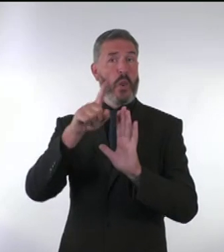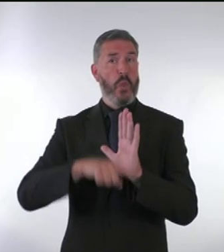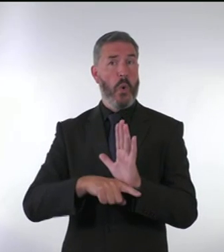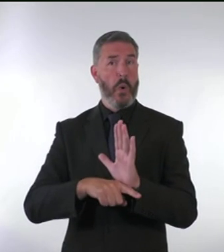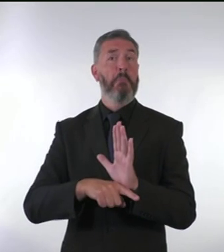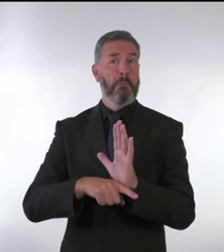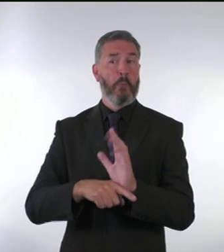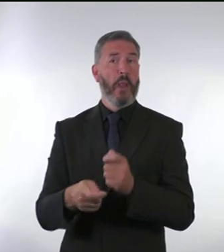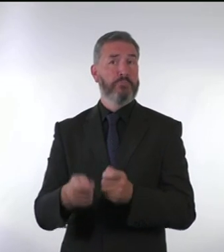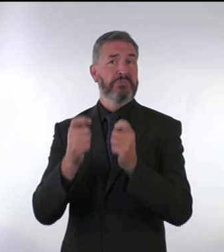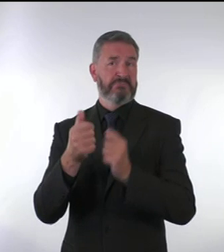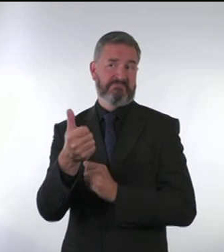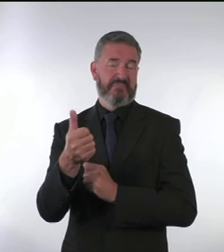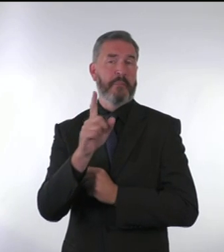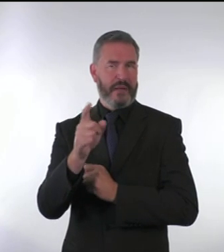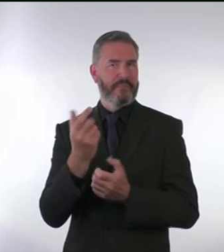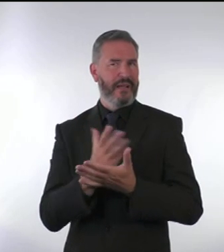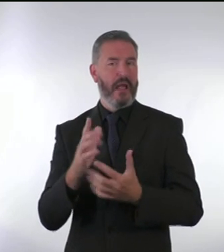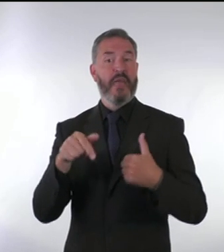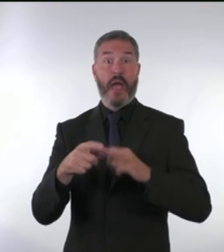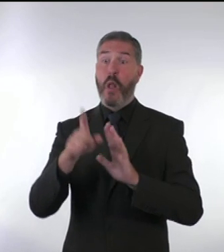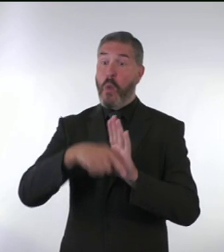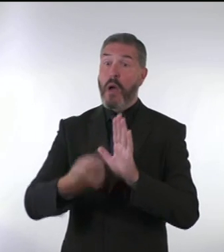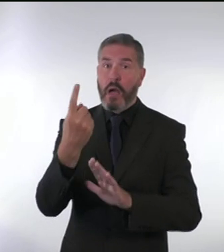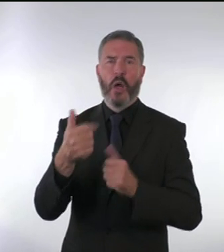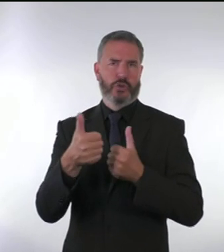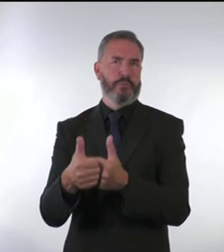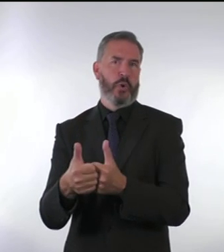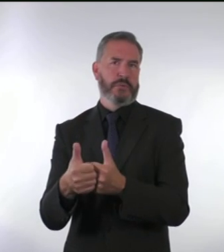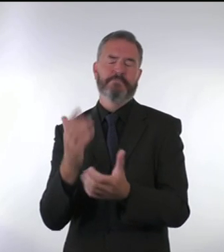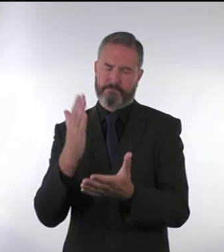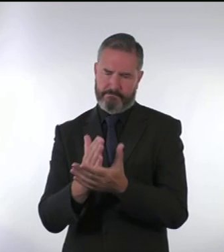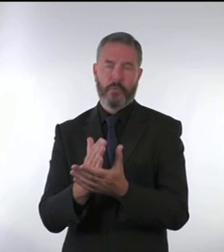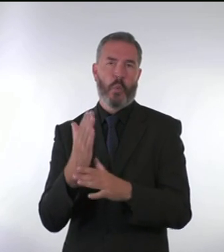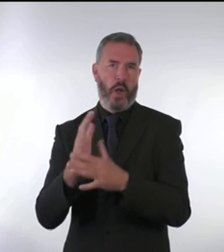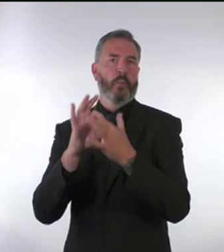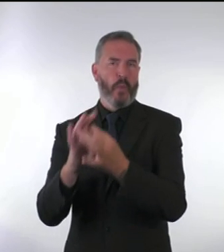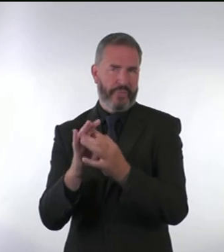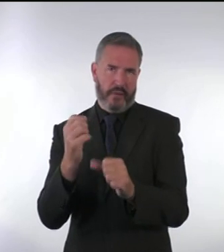I want to make it clear to him that we will support that legislation and work with the Government.